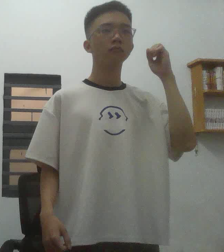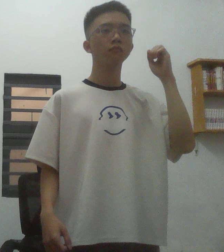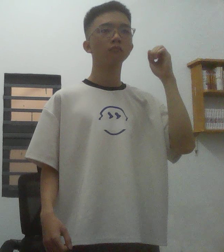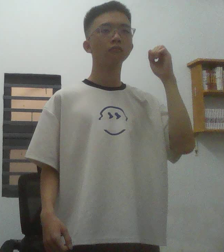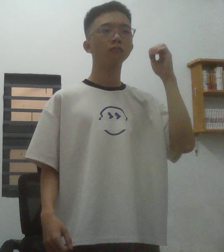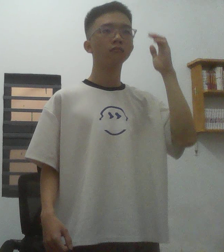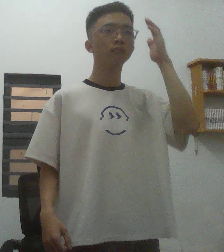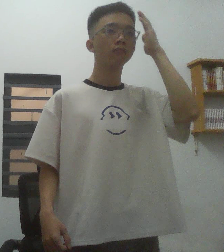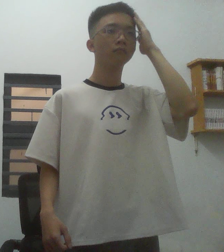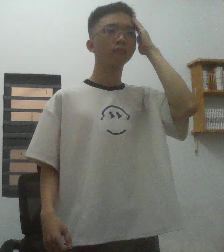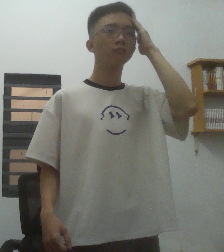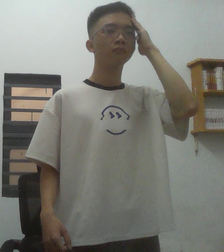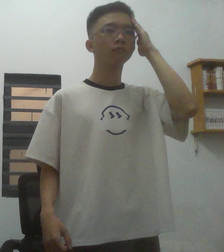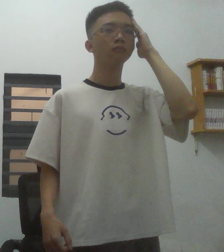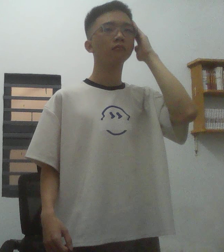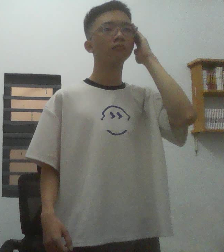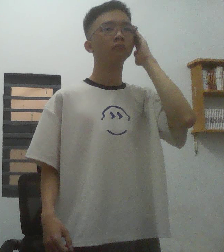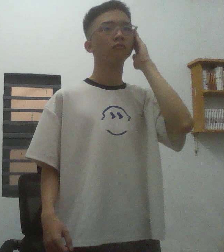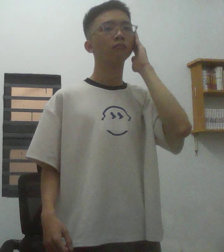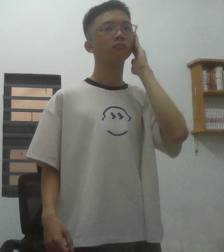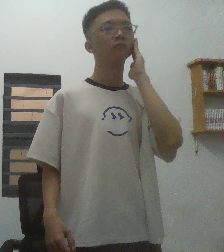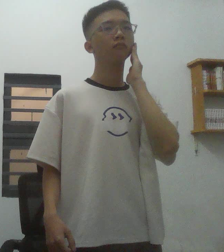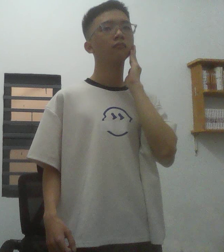dep